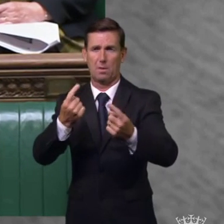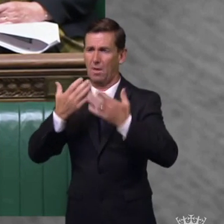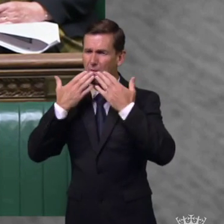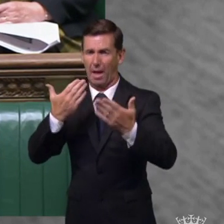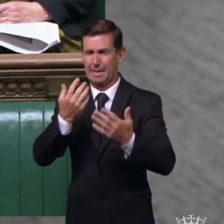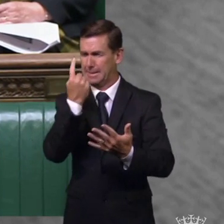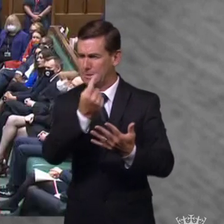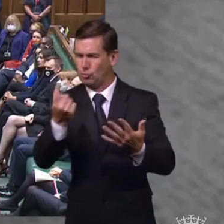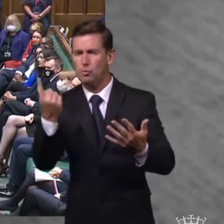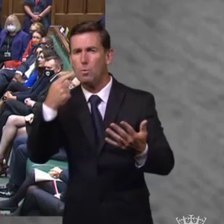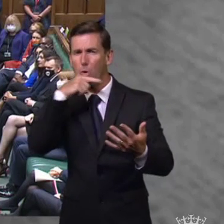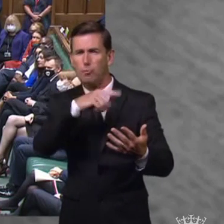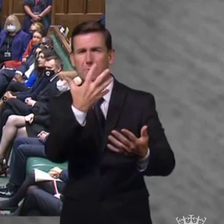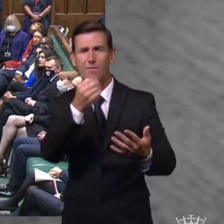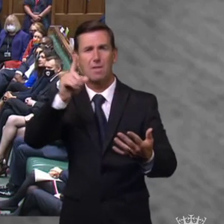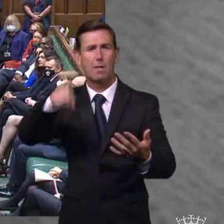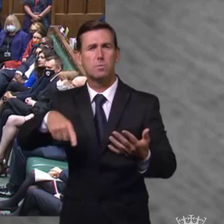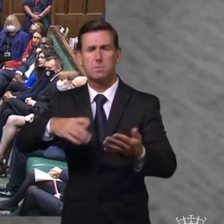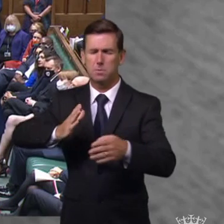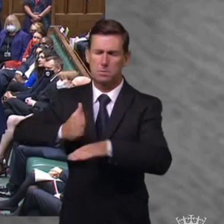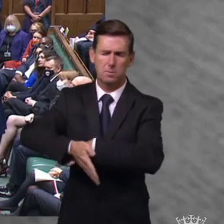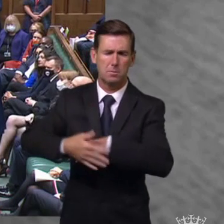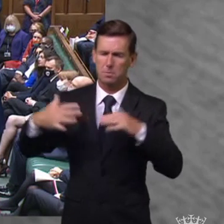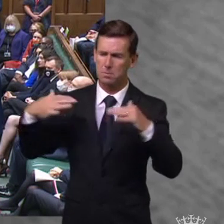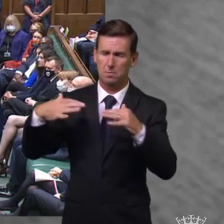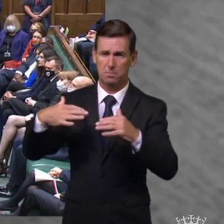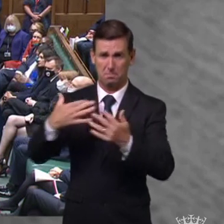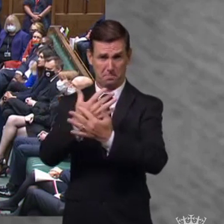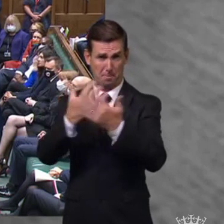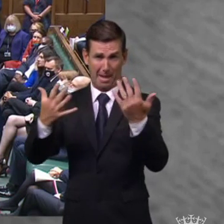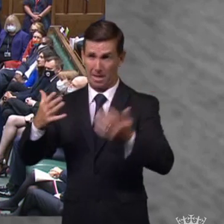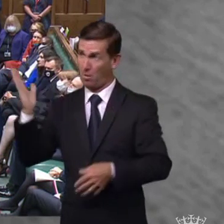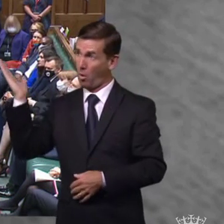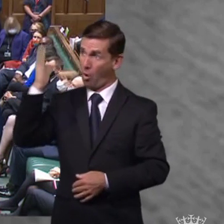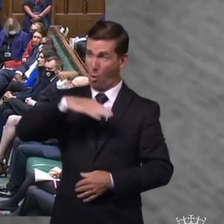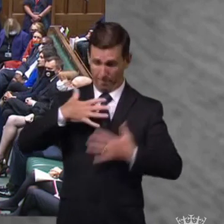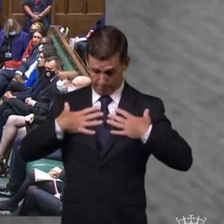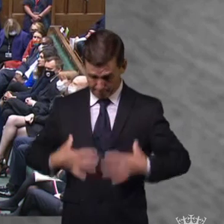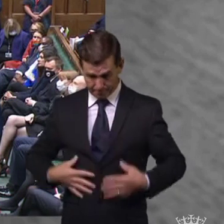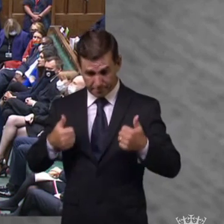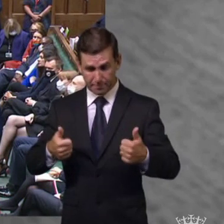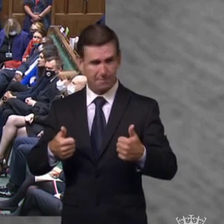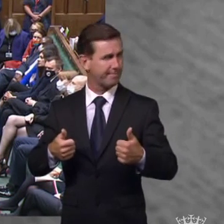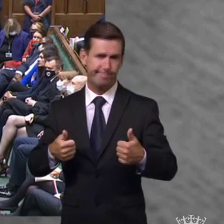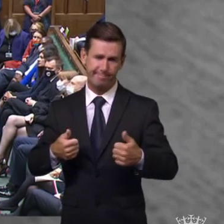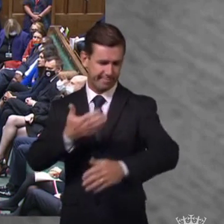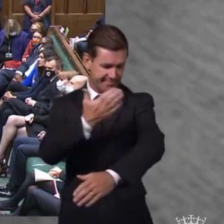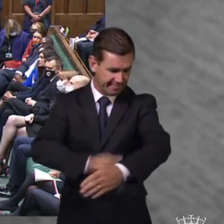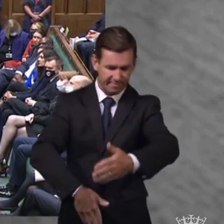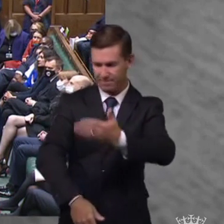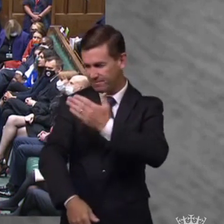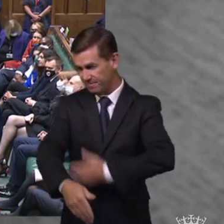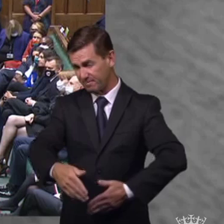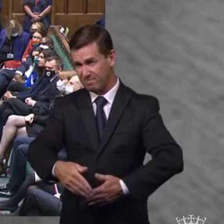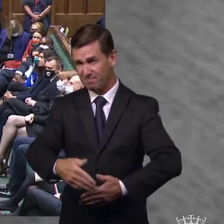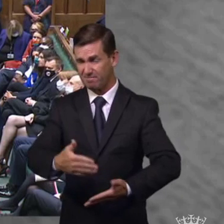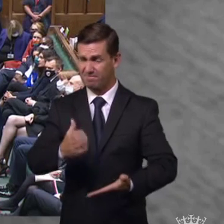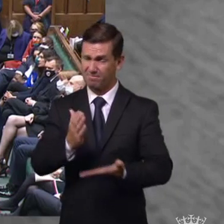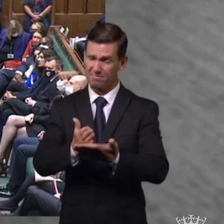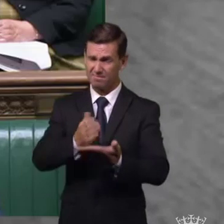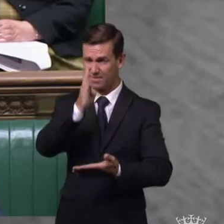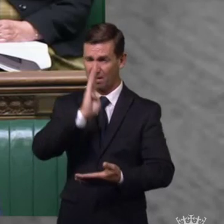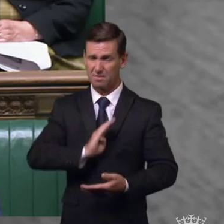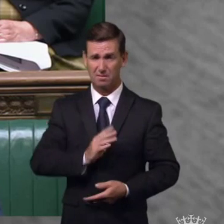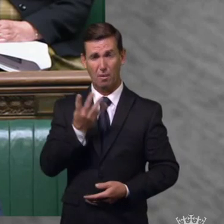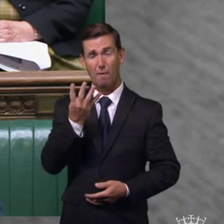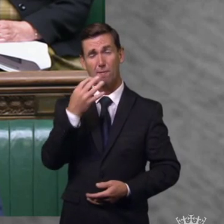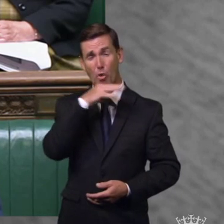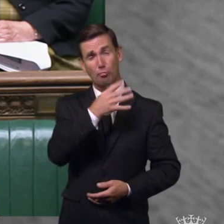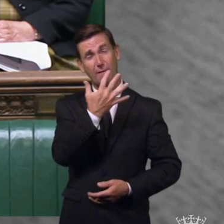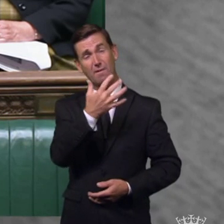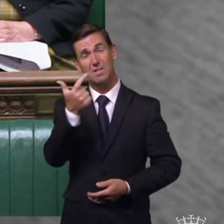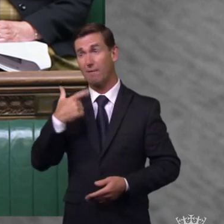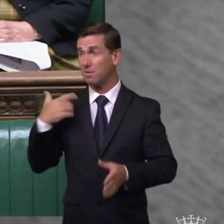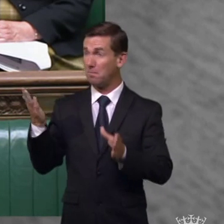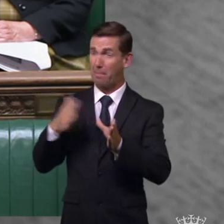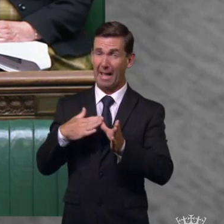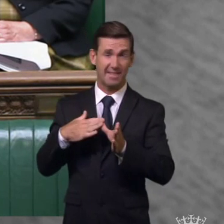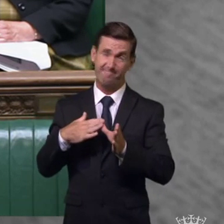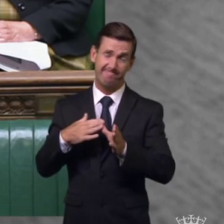Many returned with life-changing injuries and, tragically, 457 did not return at all.